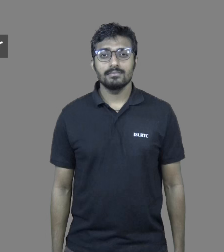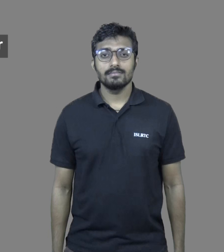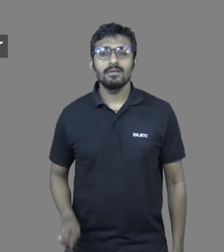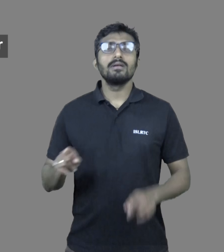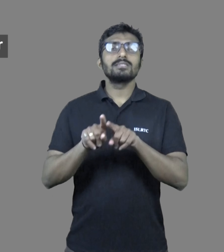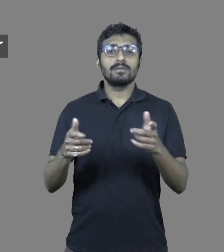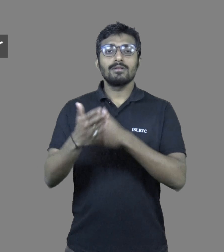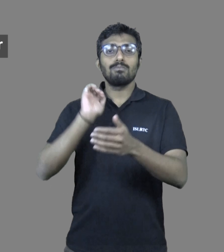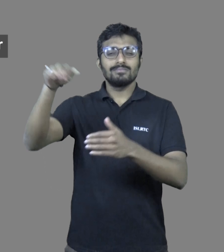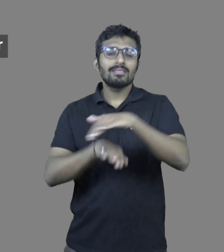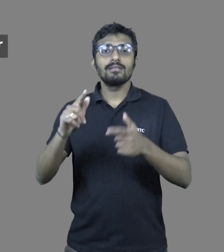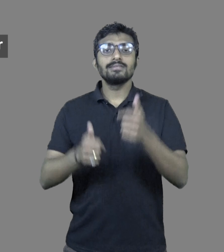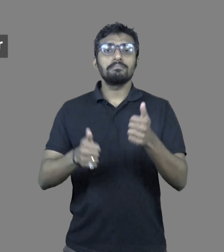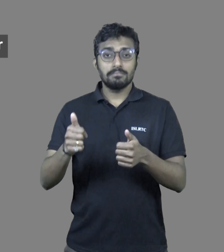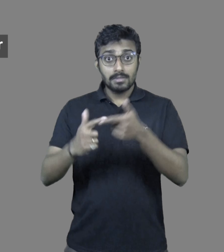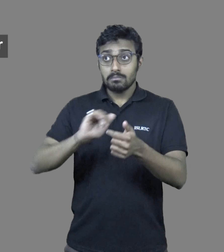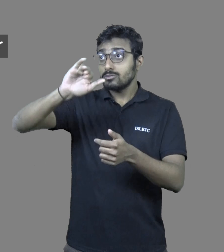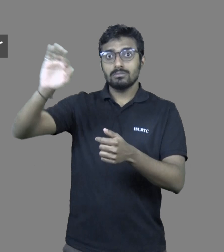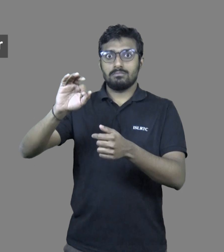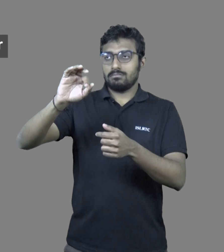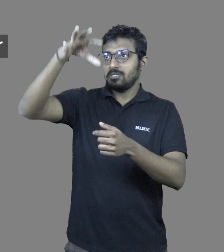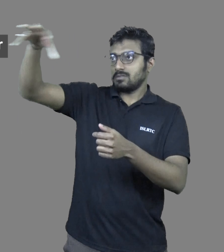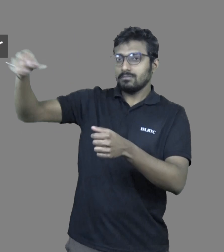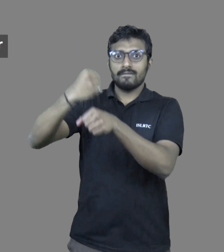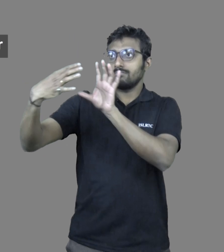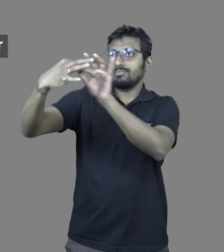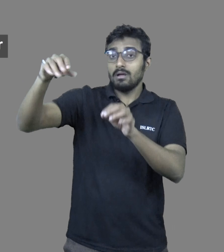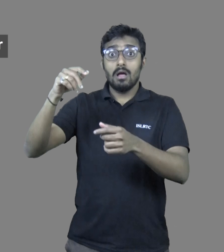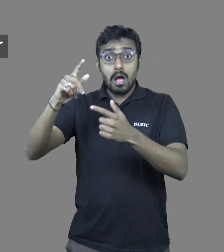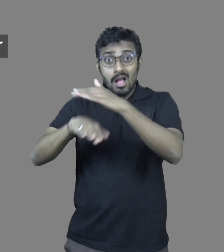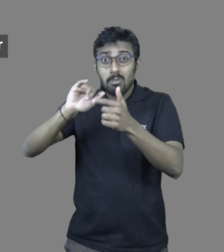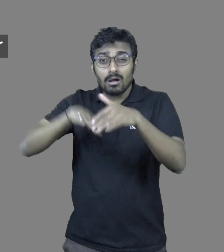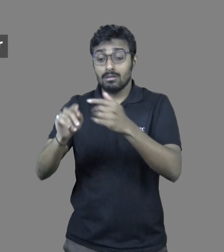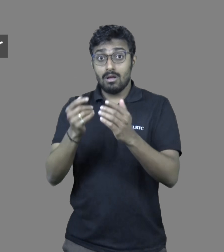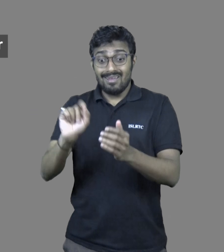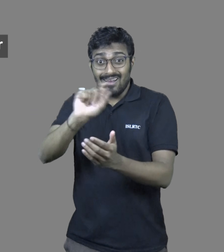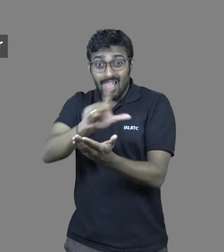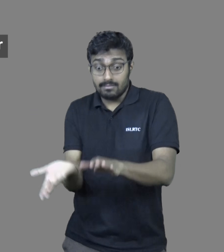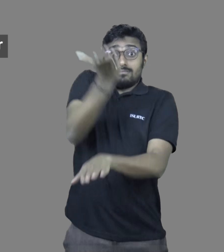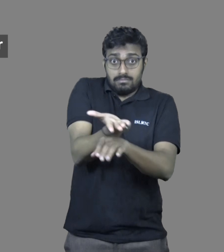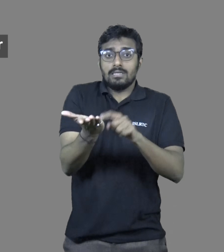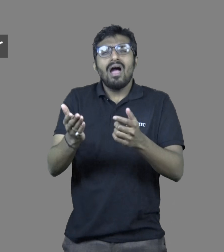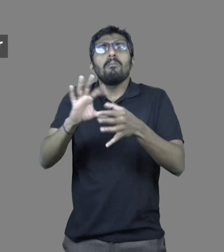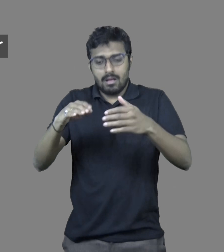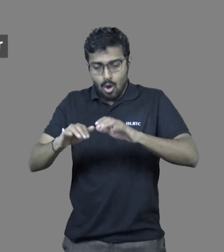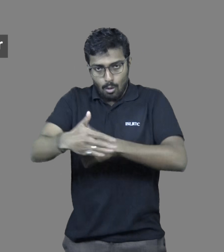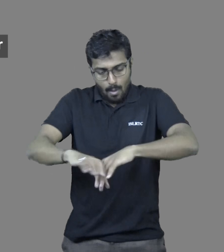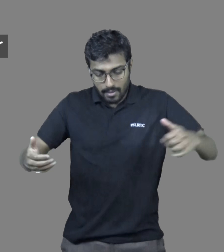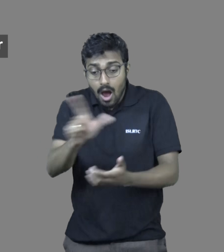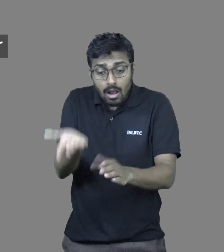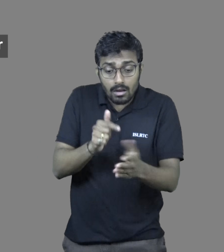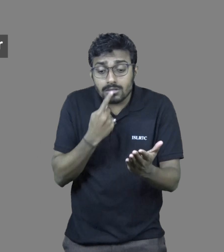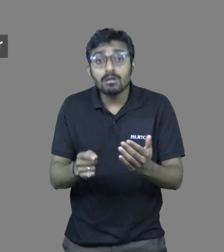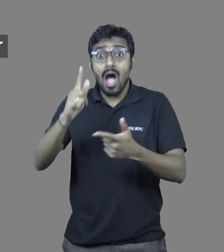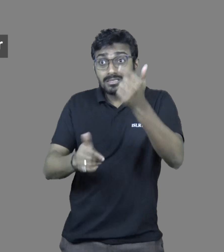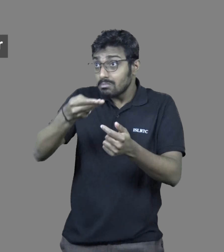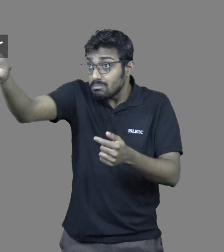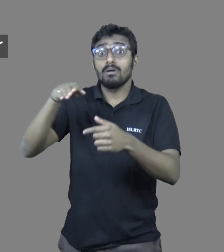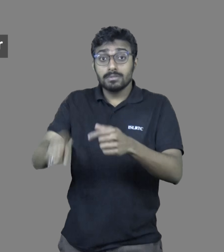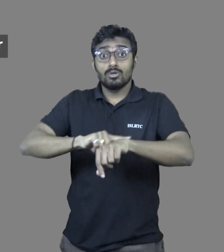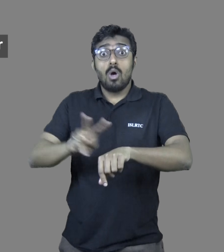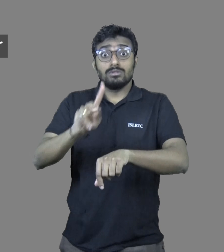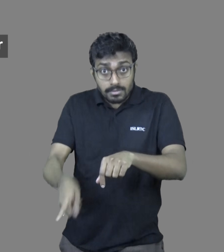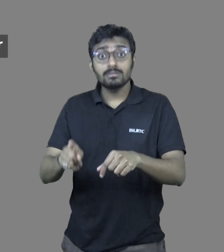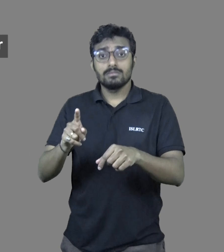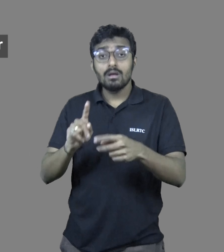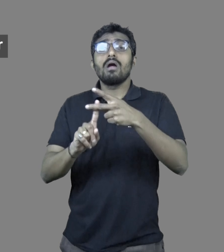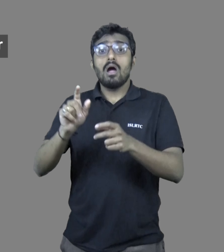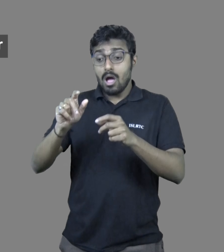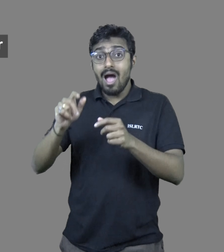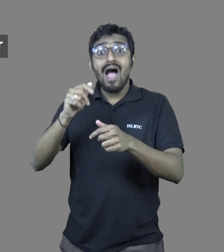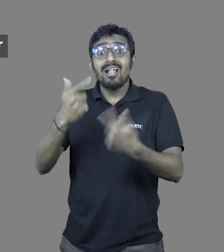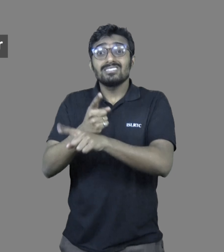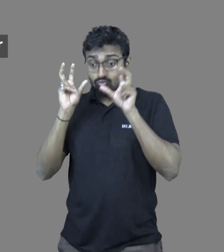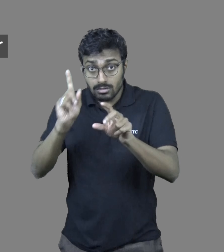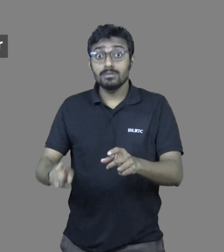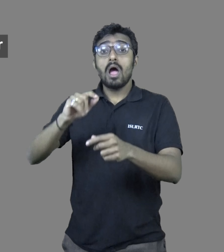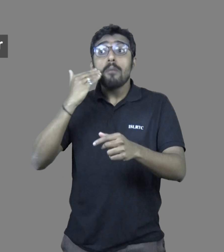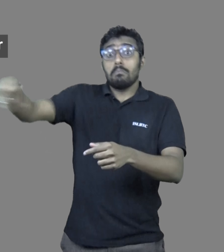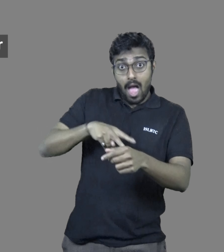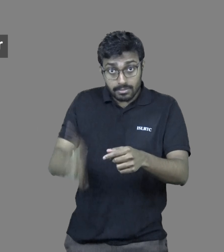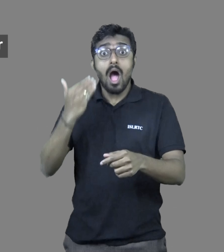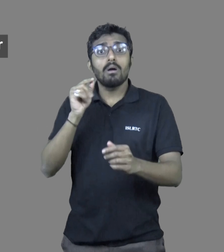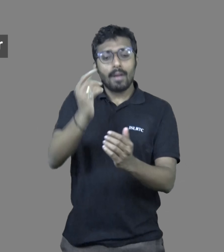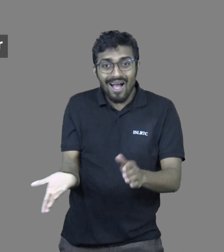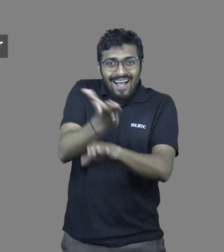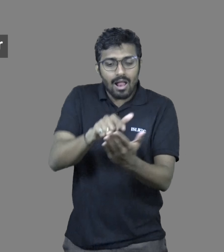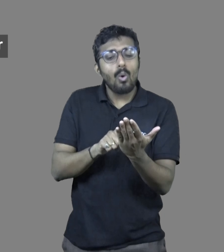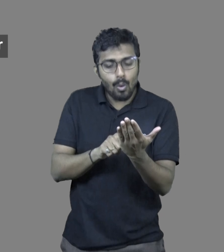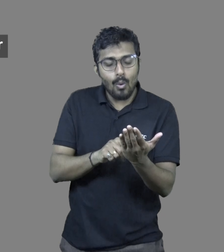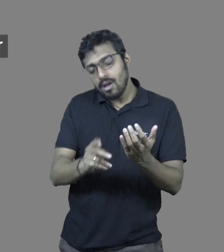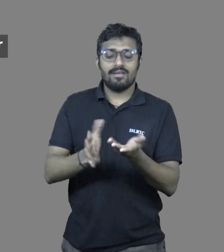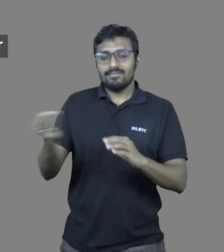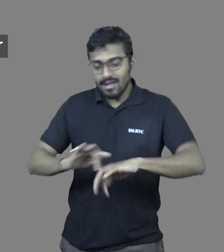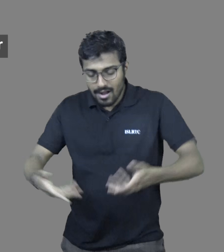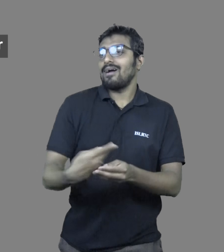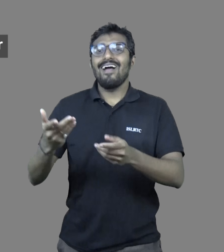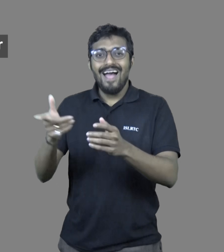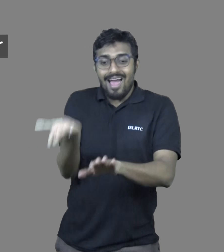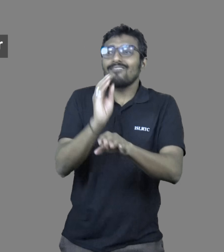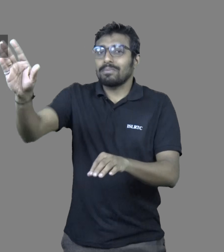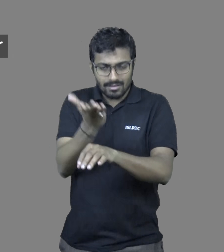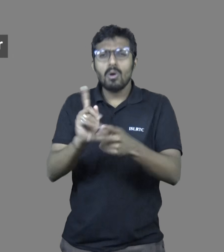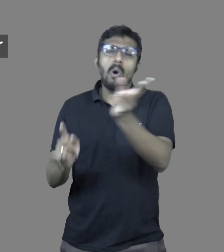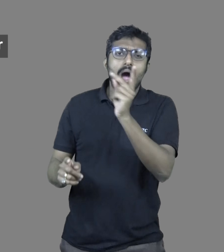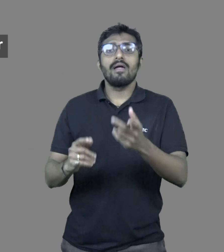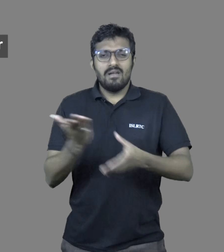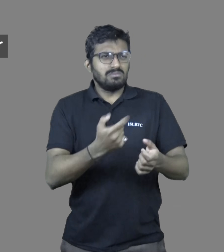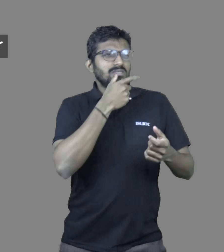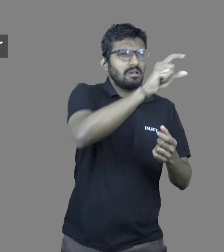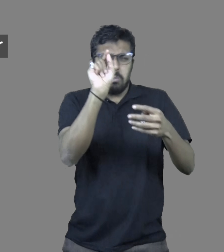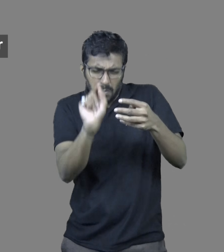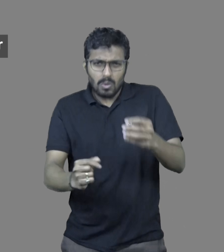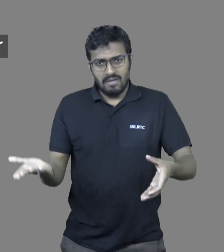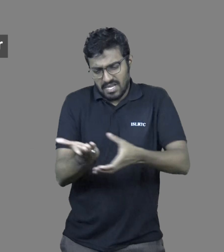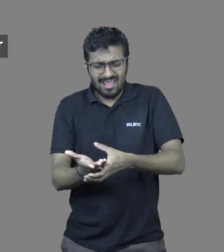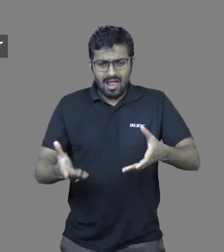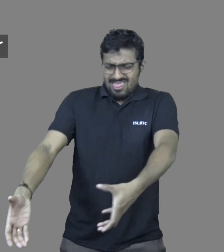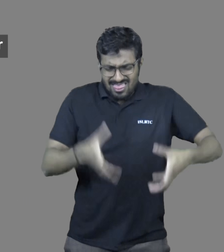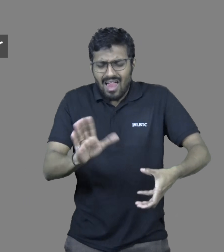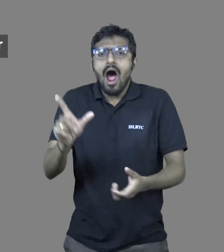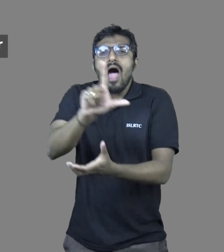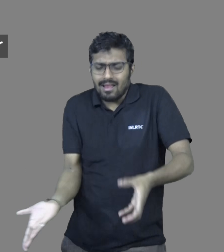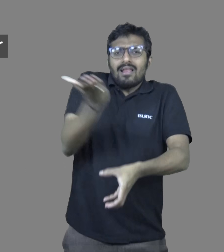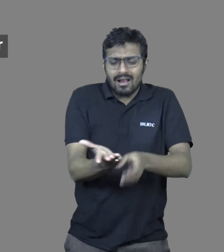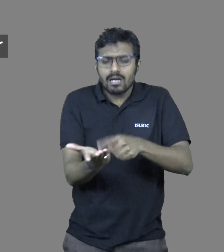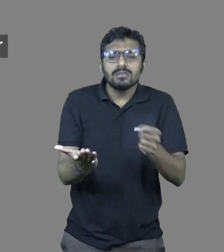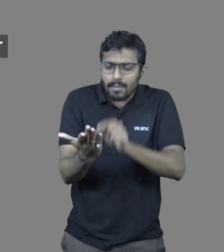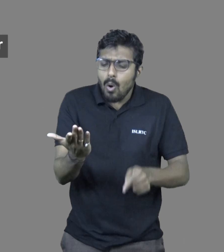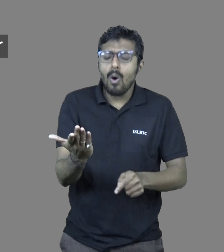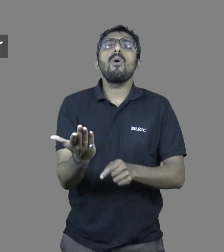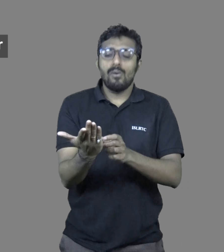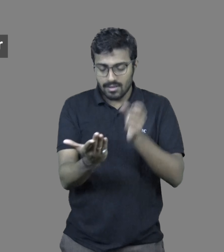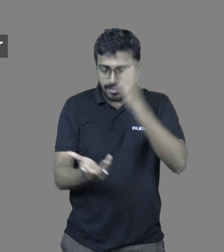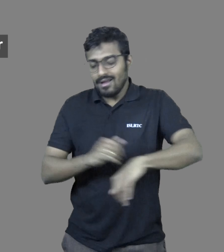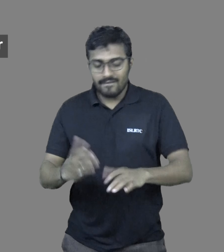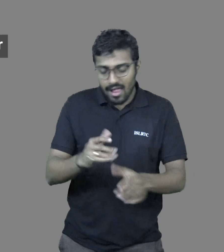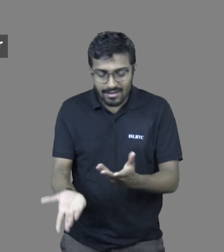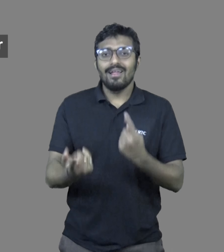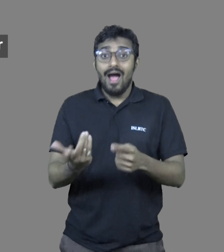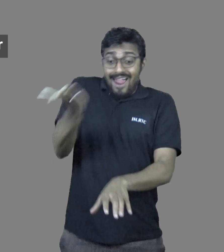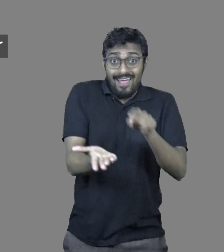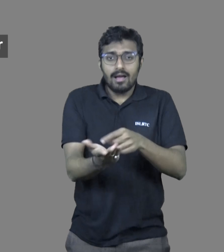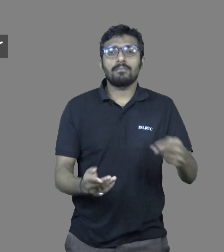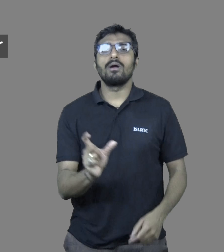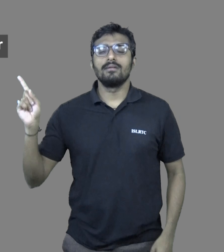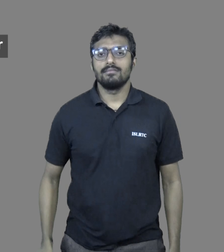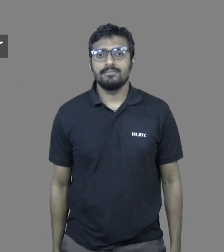Covering Letter